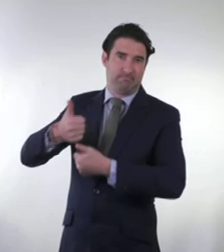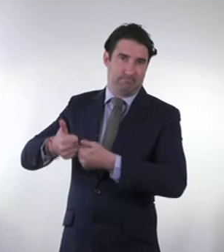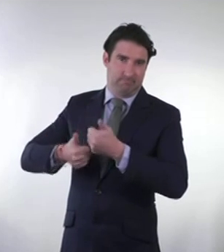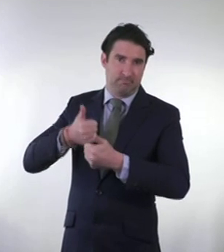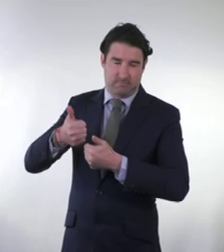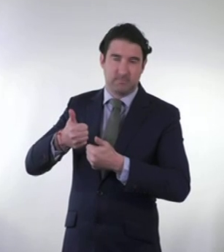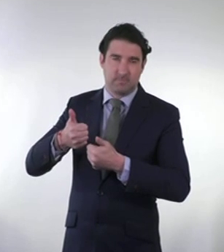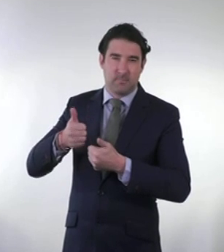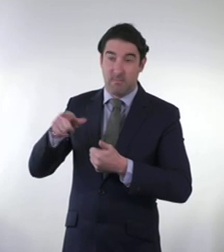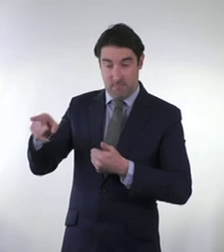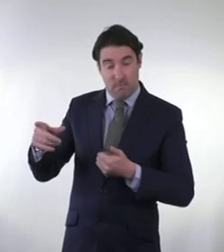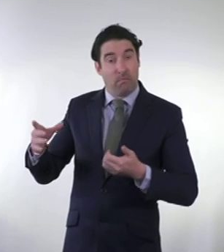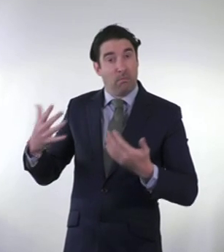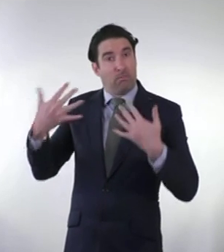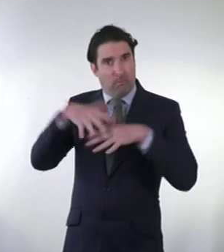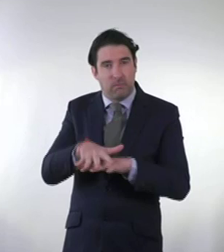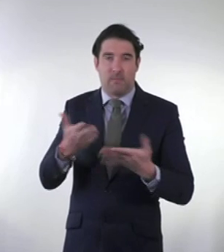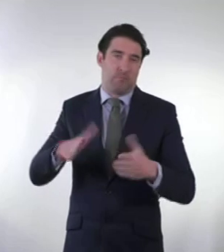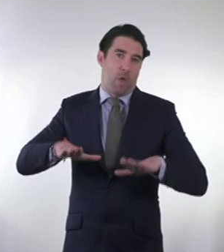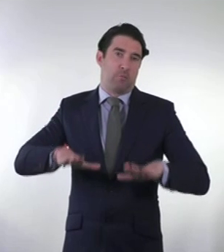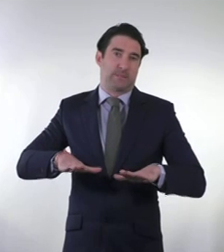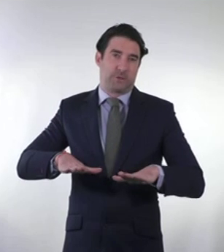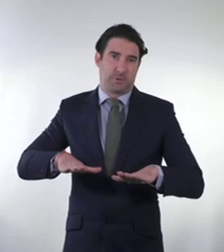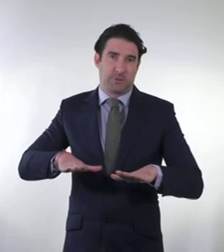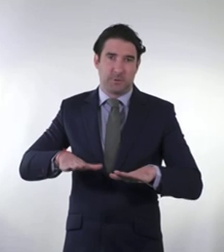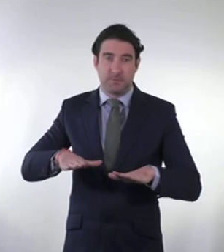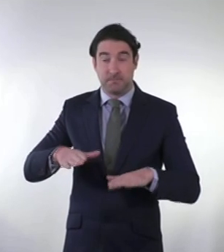This morning I had meetings with ministerial colleagues and others.